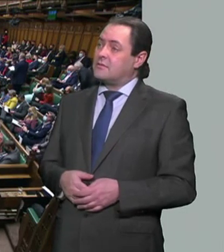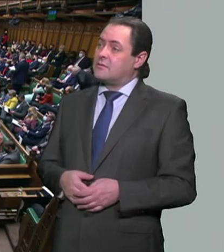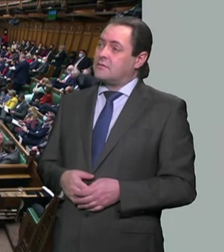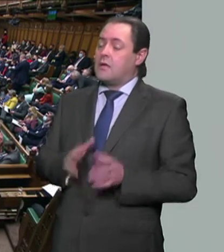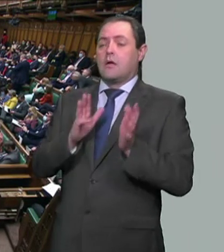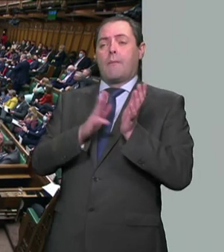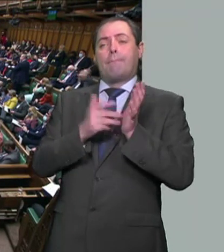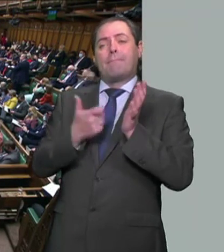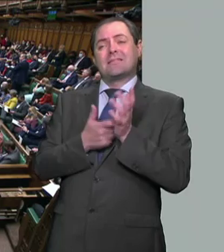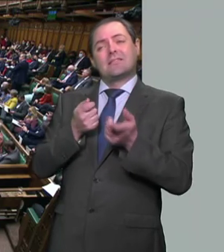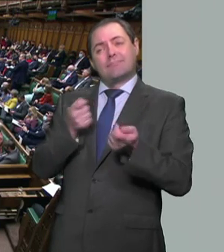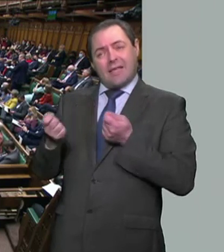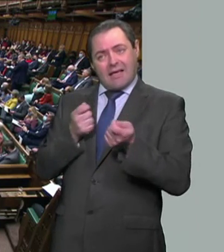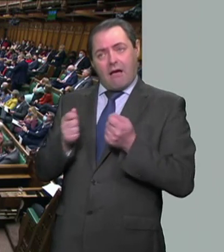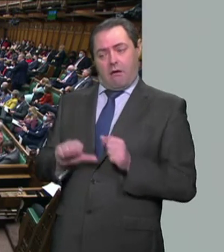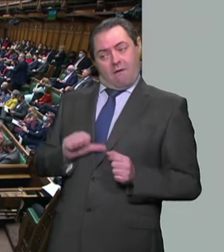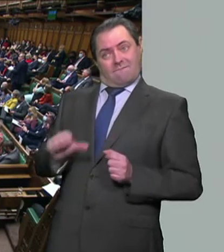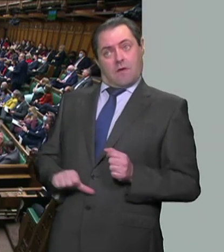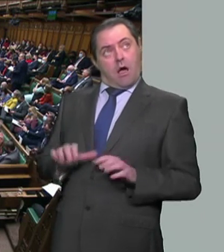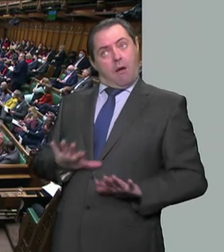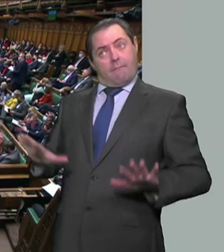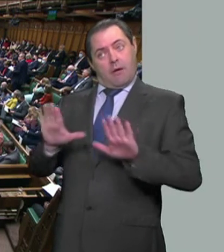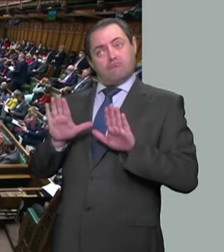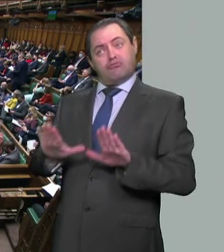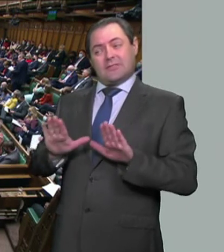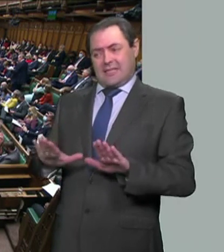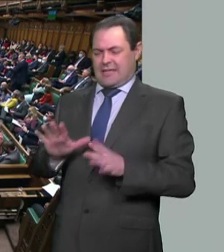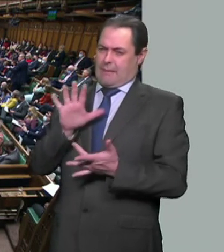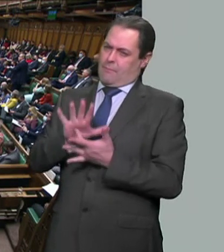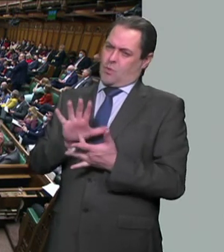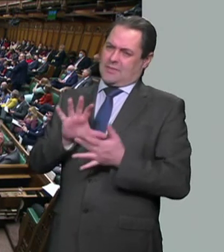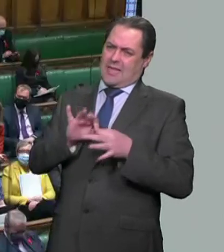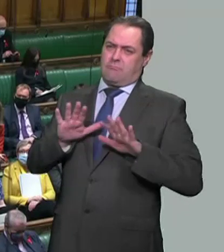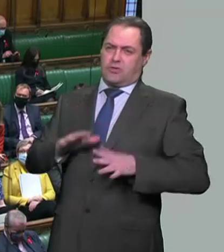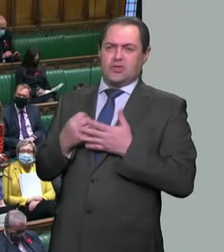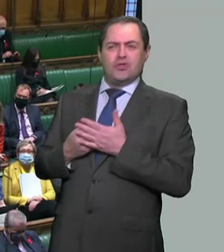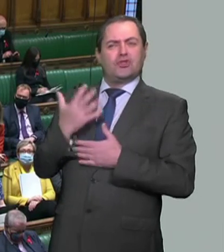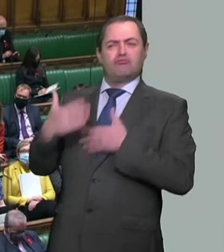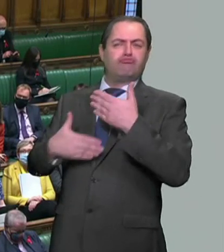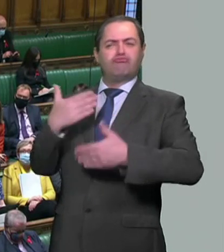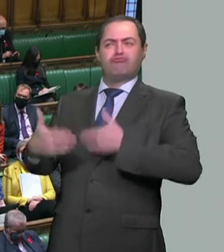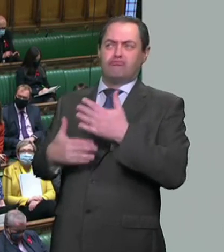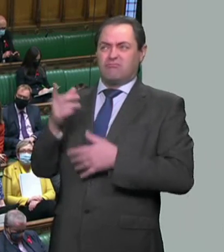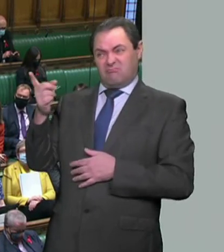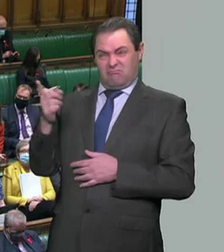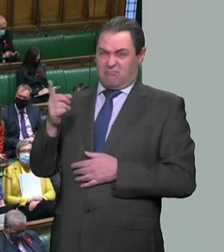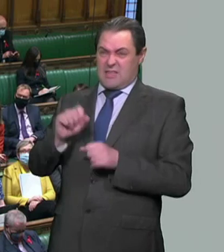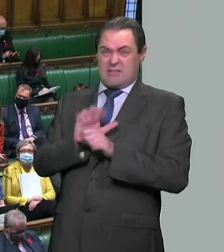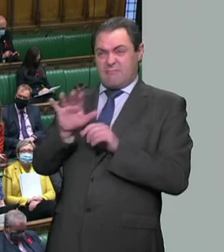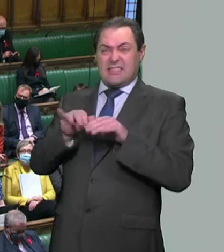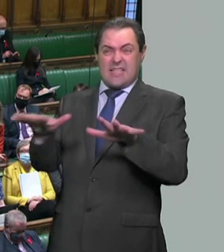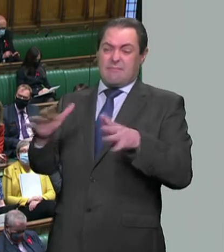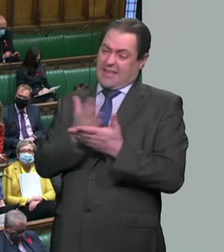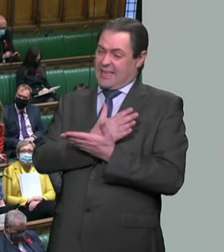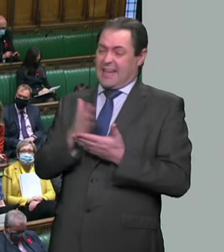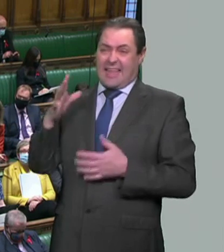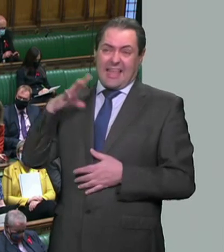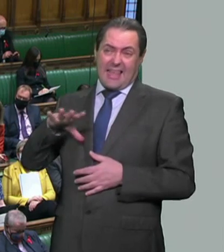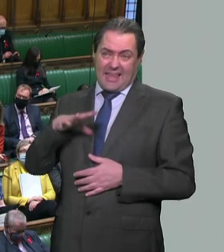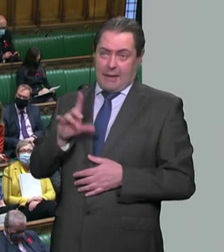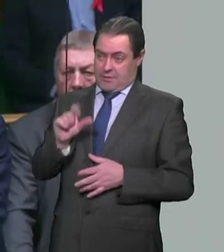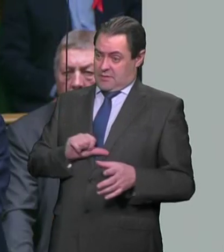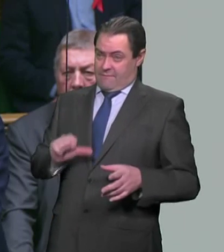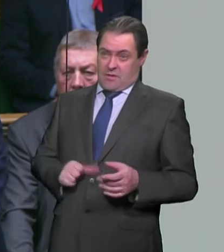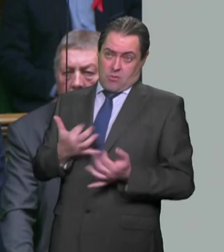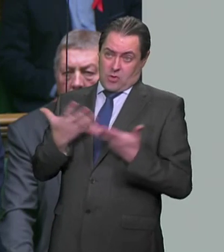Farmers across our country are crucial to our nation’s prosperity, as has been shown, once again through the pandemic, but many are now on the brink.